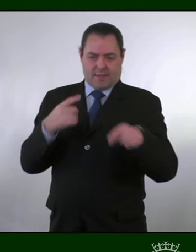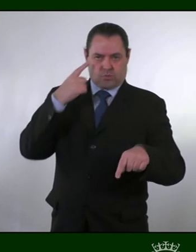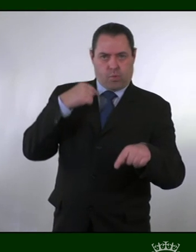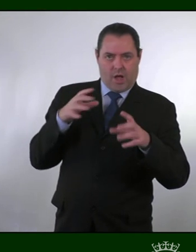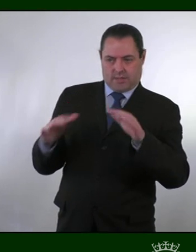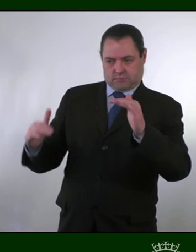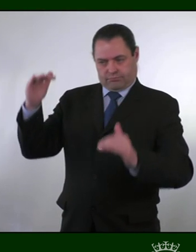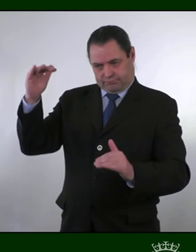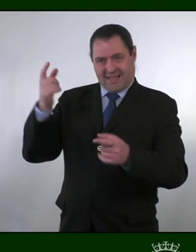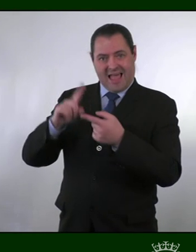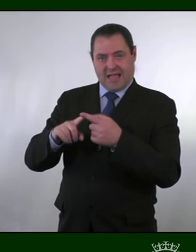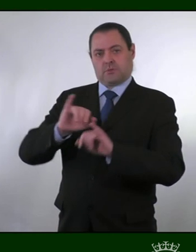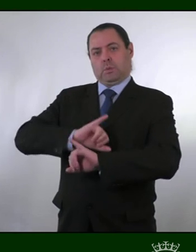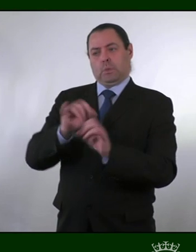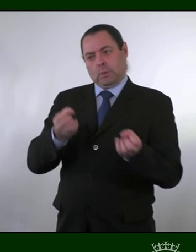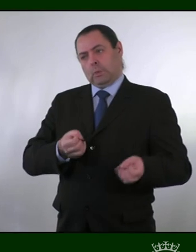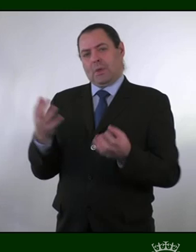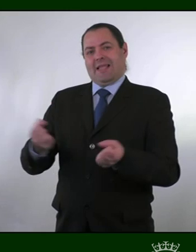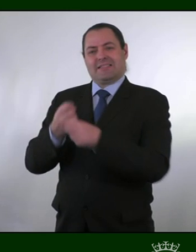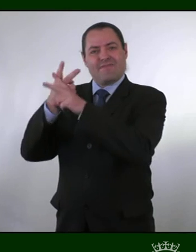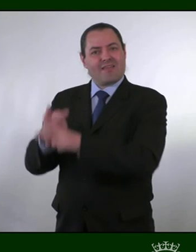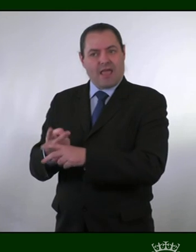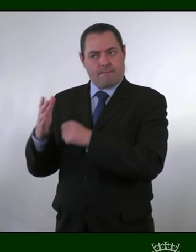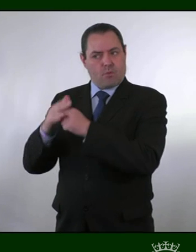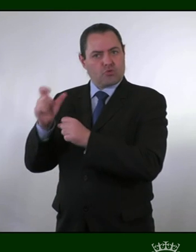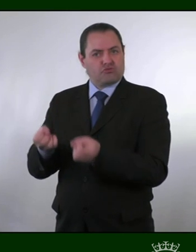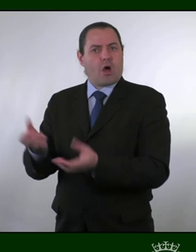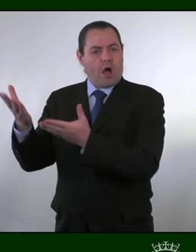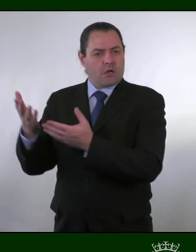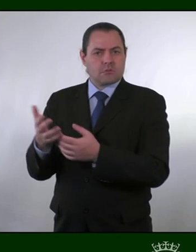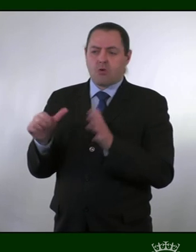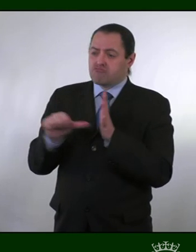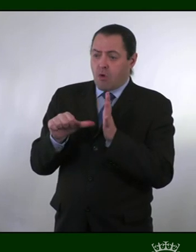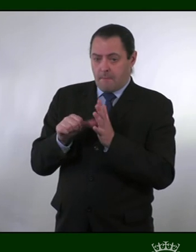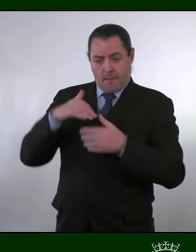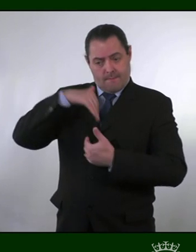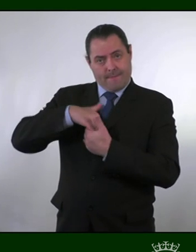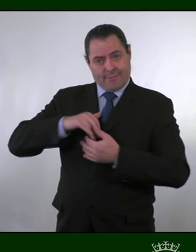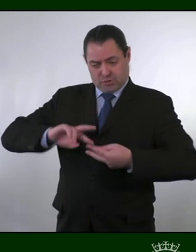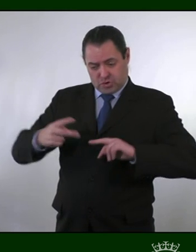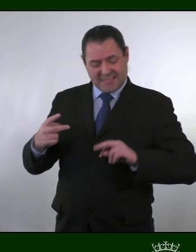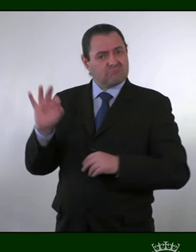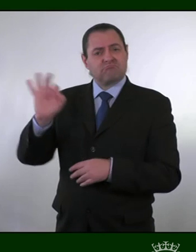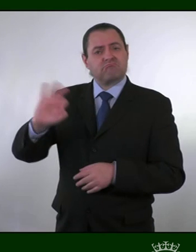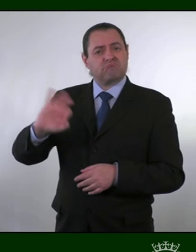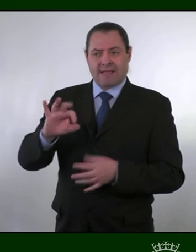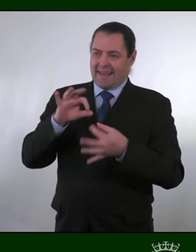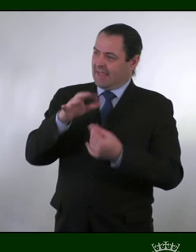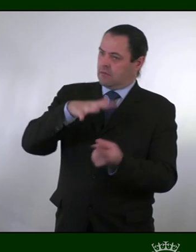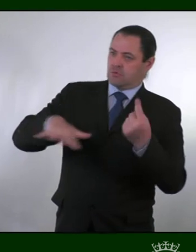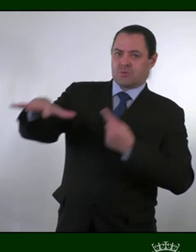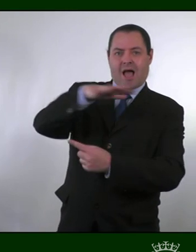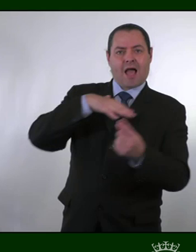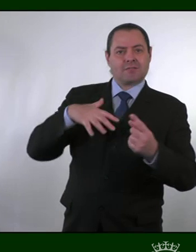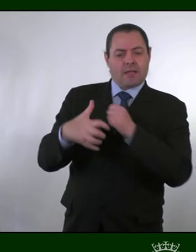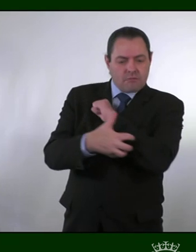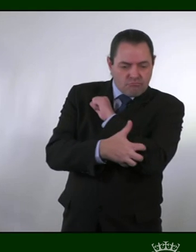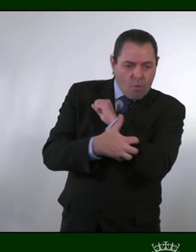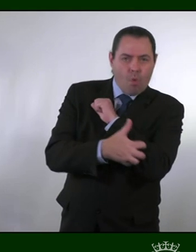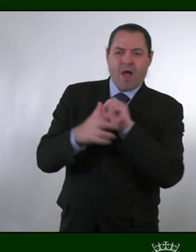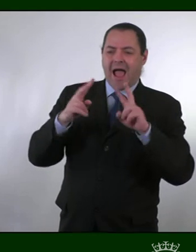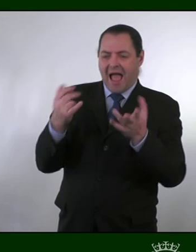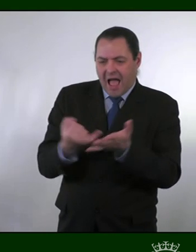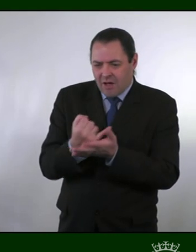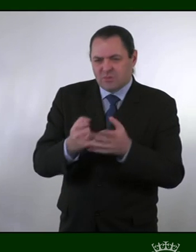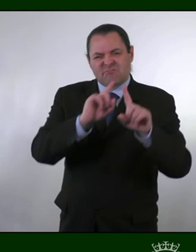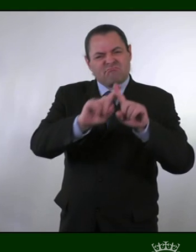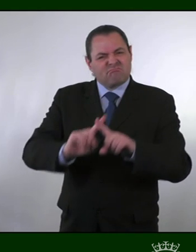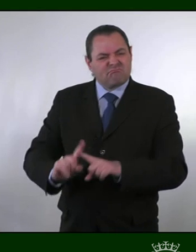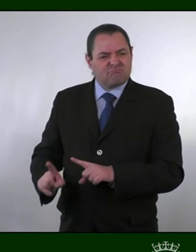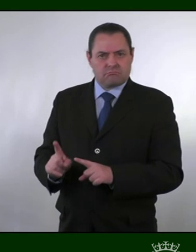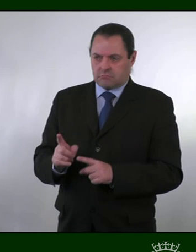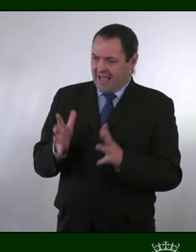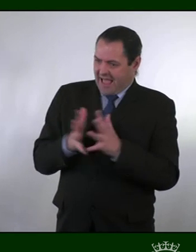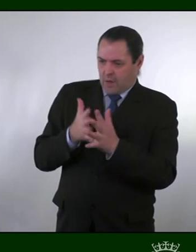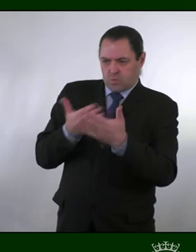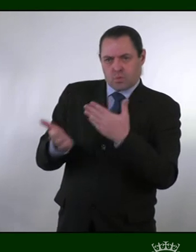Lead researchers have suggested that structural inequalities, not genetics, are the key differential, so how will the Prime Minister redress structural inequalities as the vaccine is rolled out?